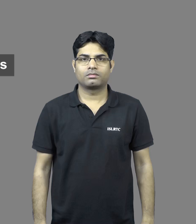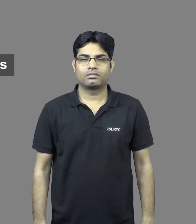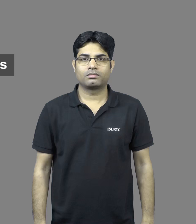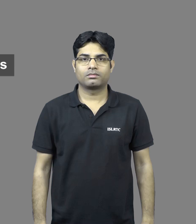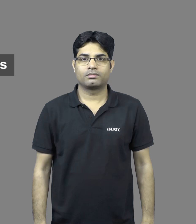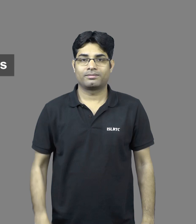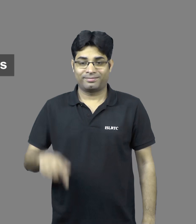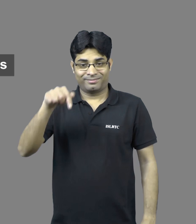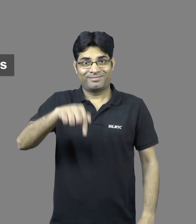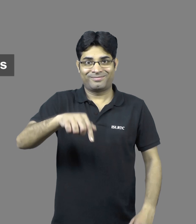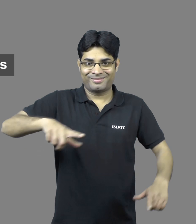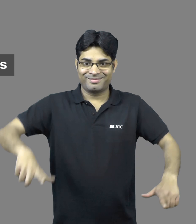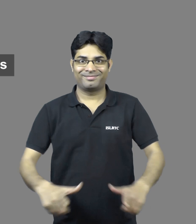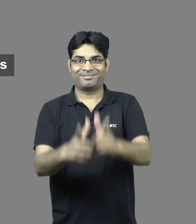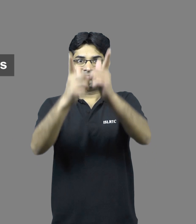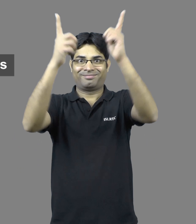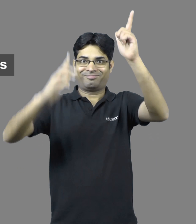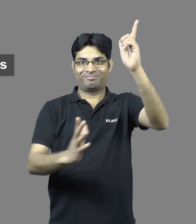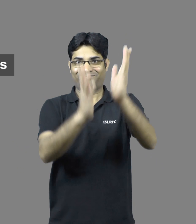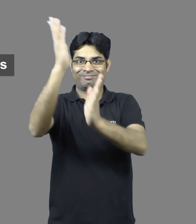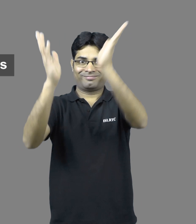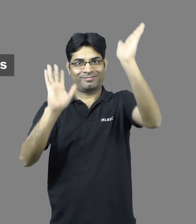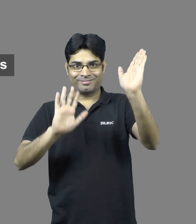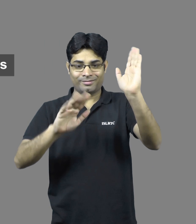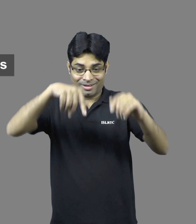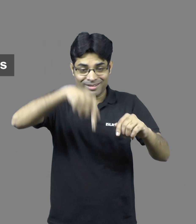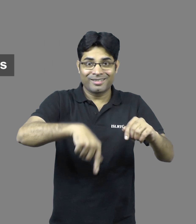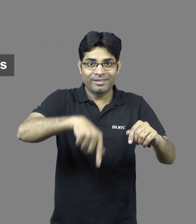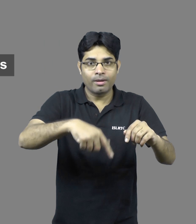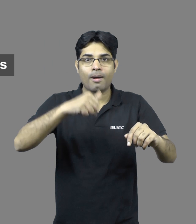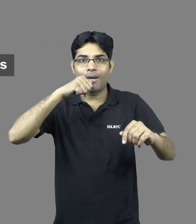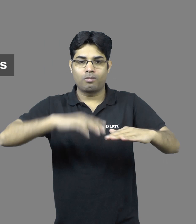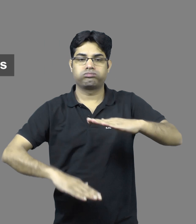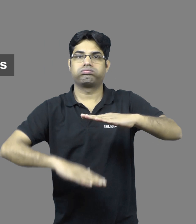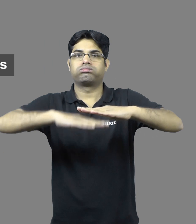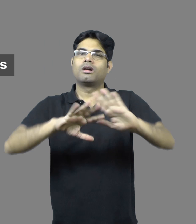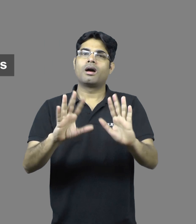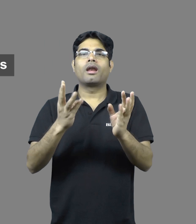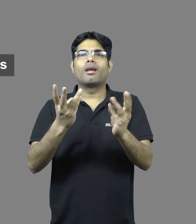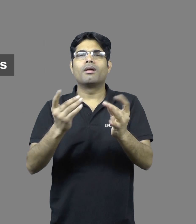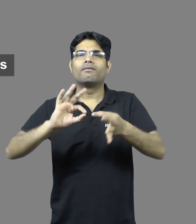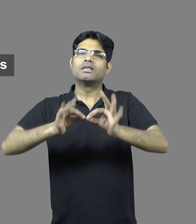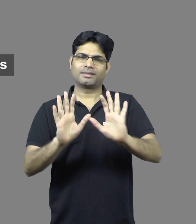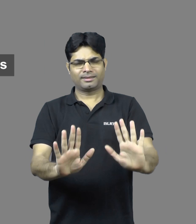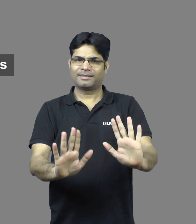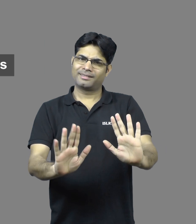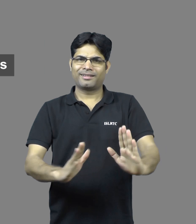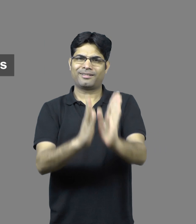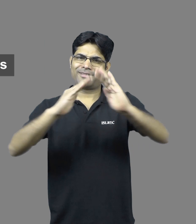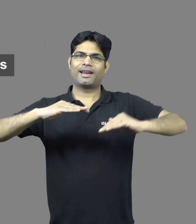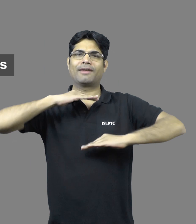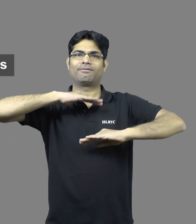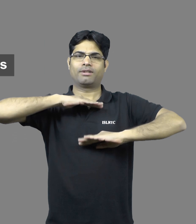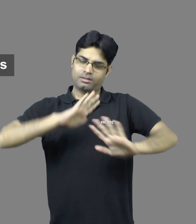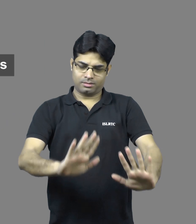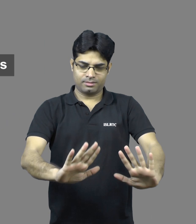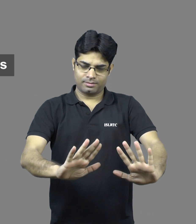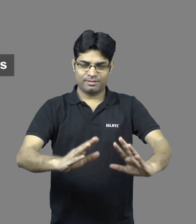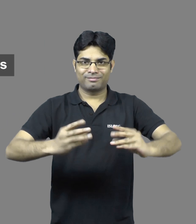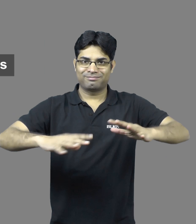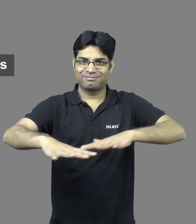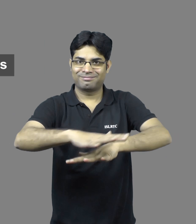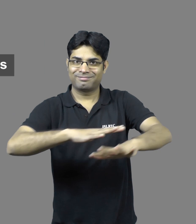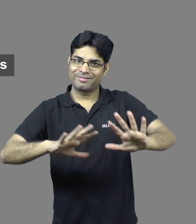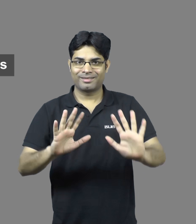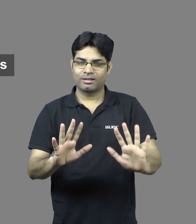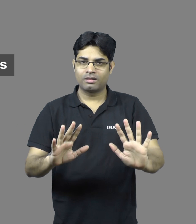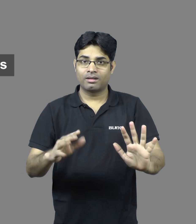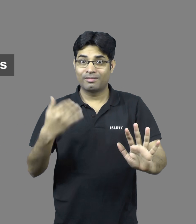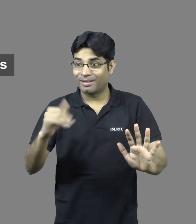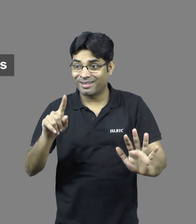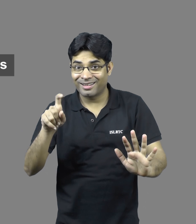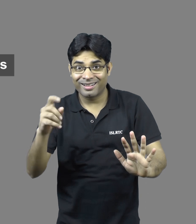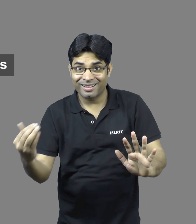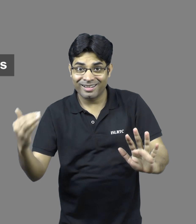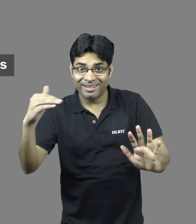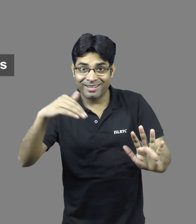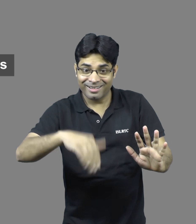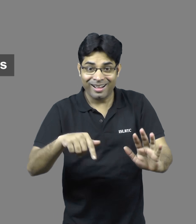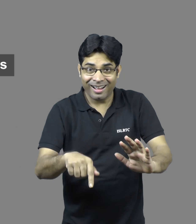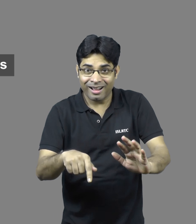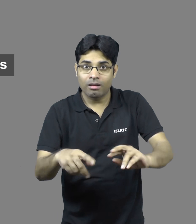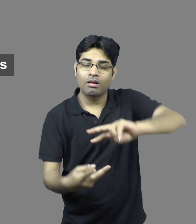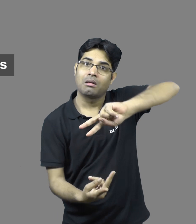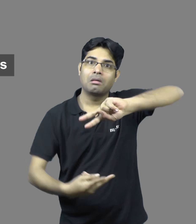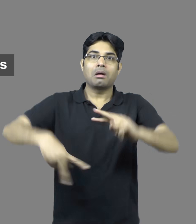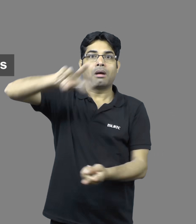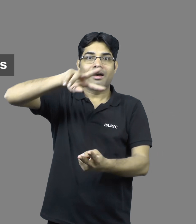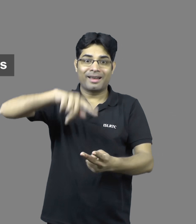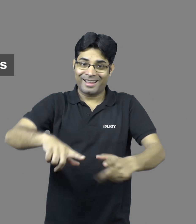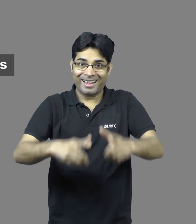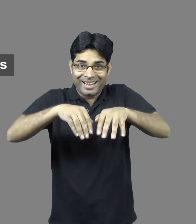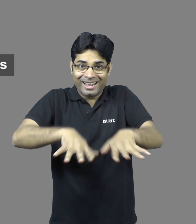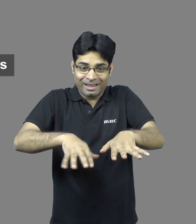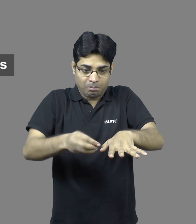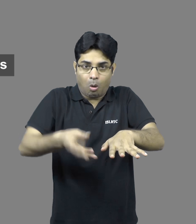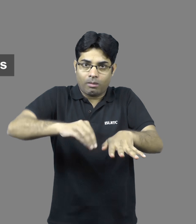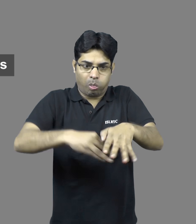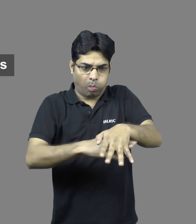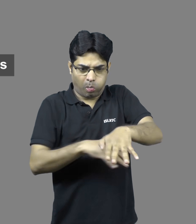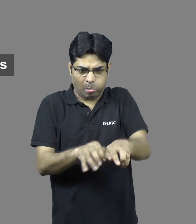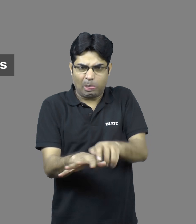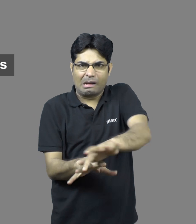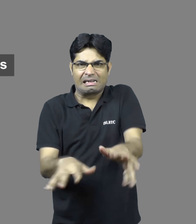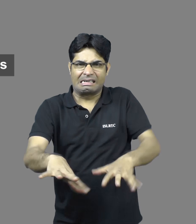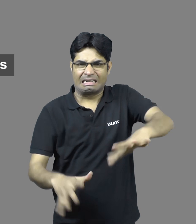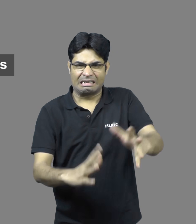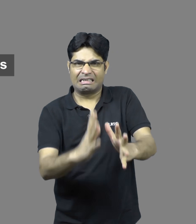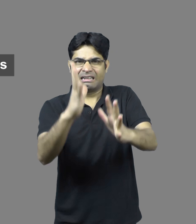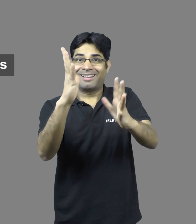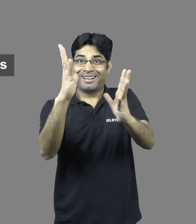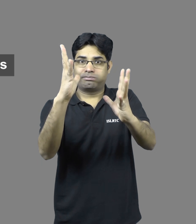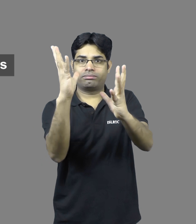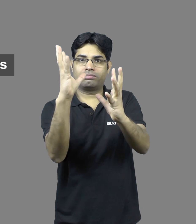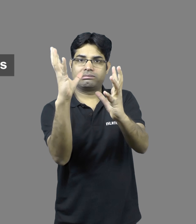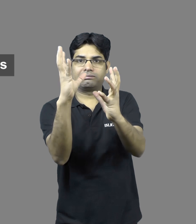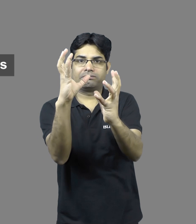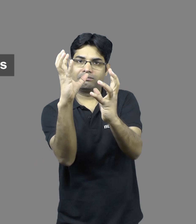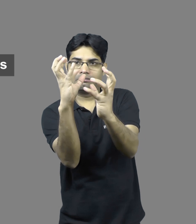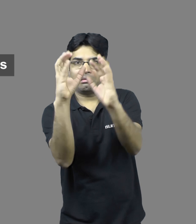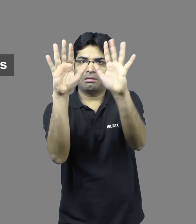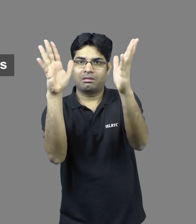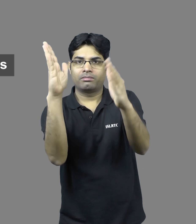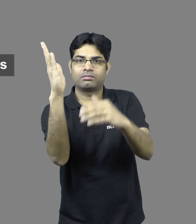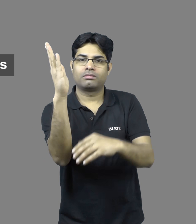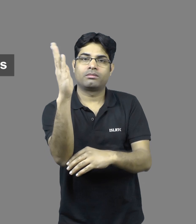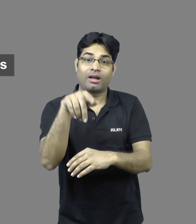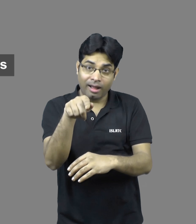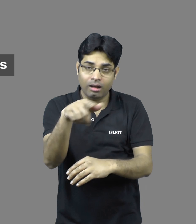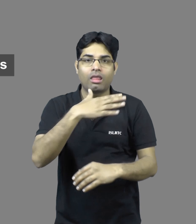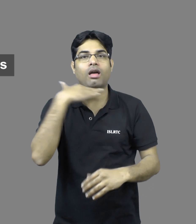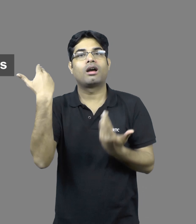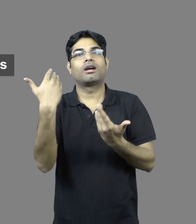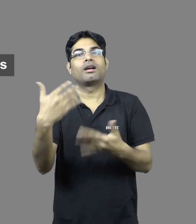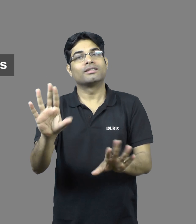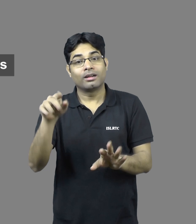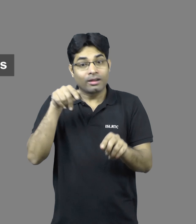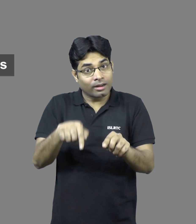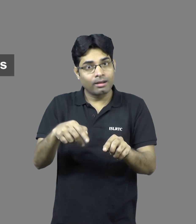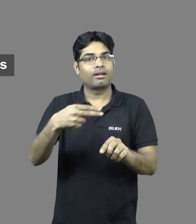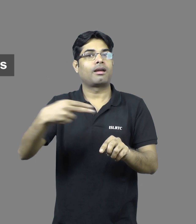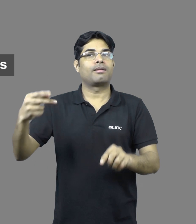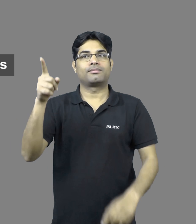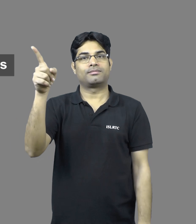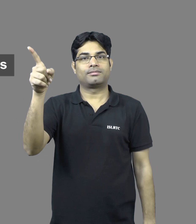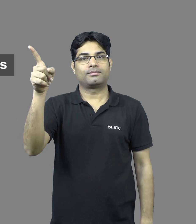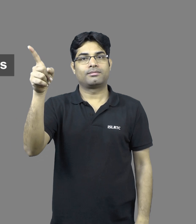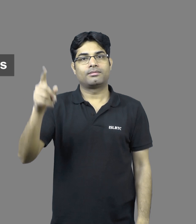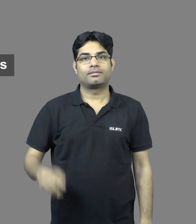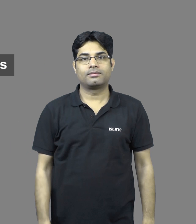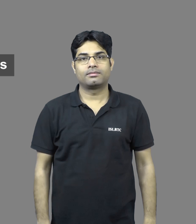Root Proliferations